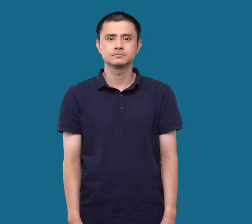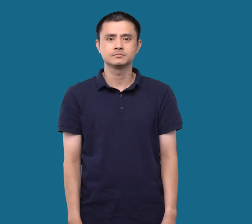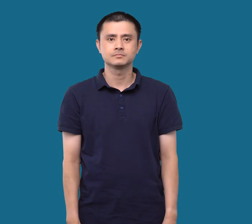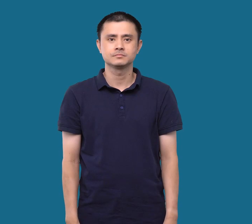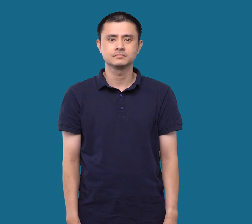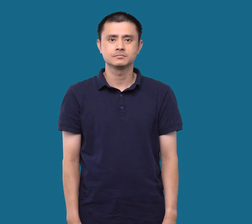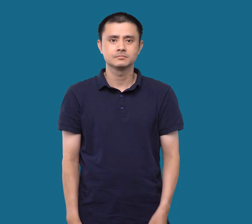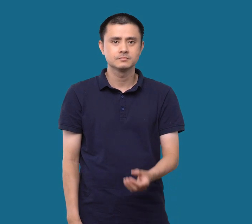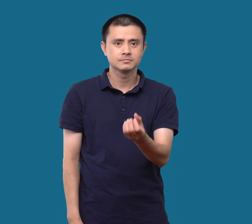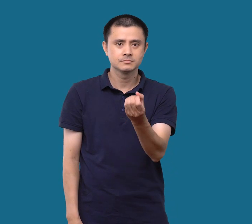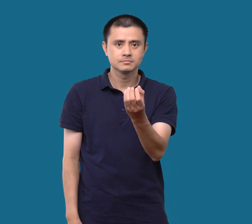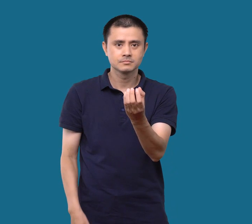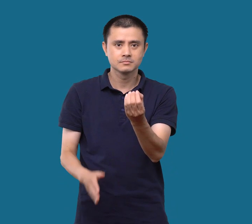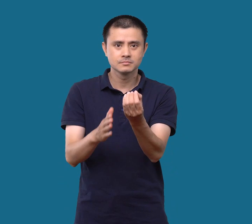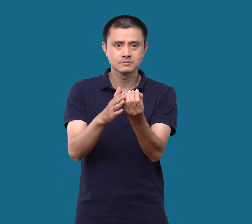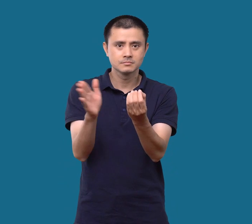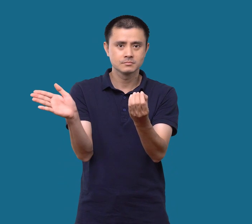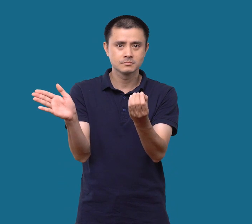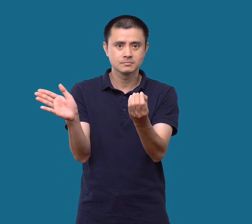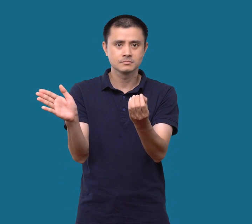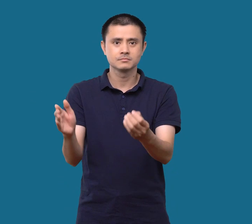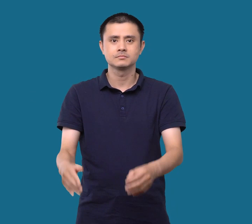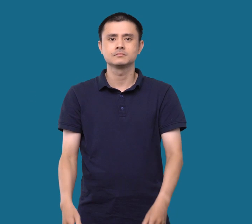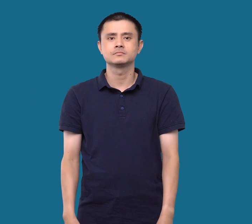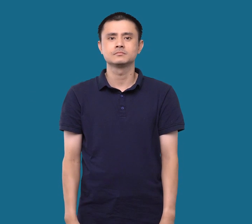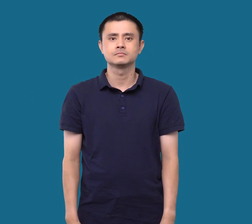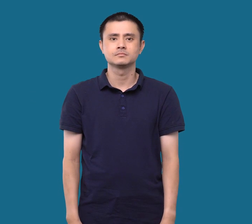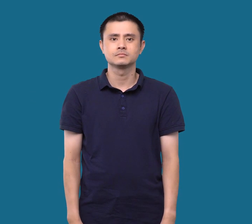liền sau